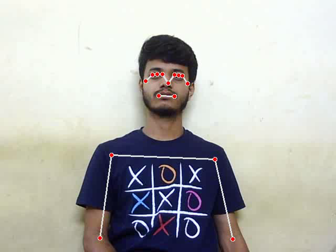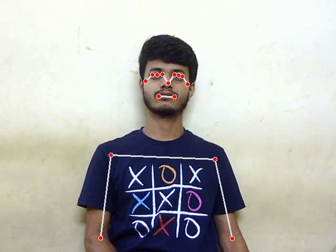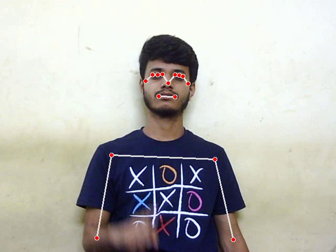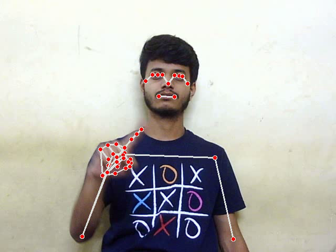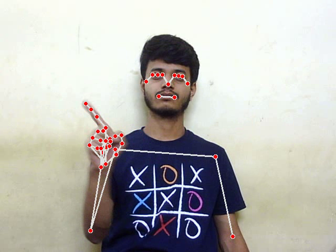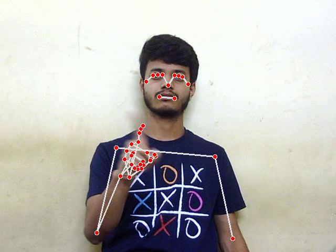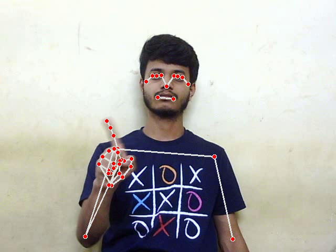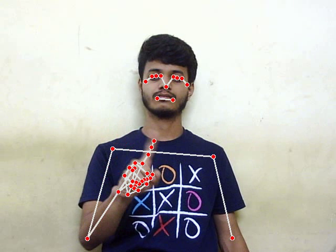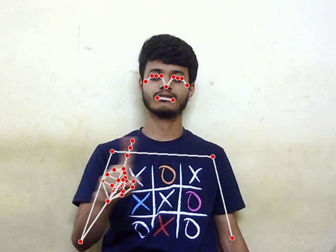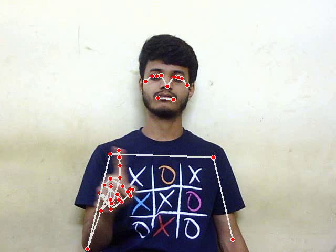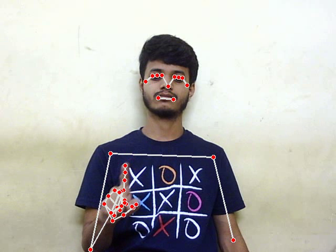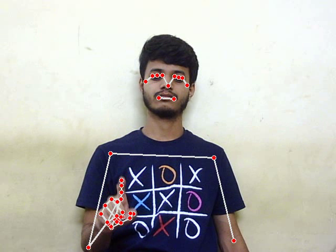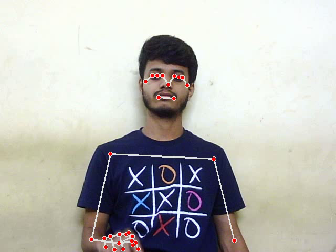where